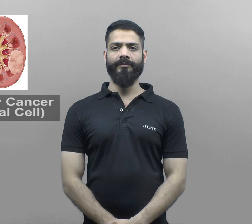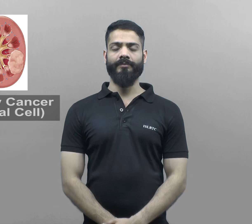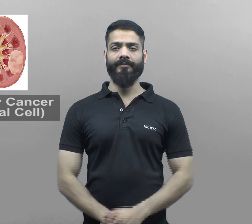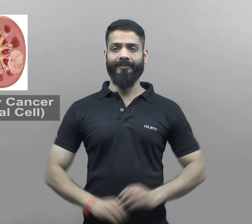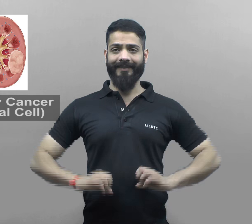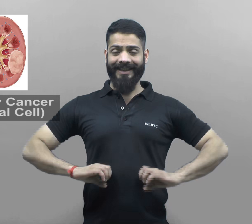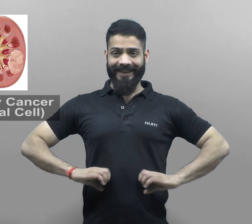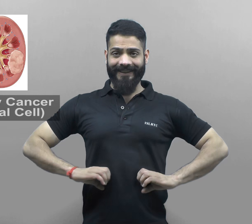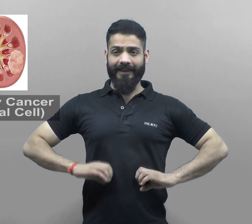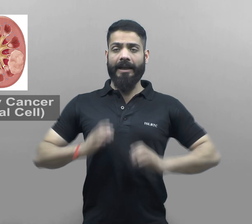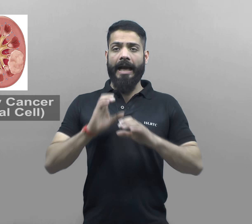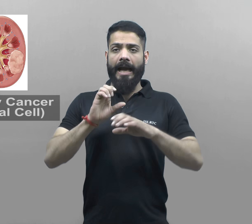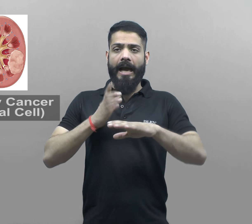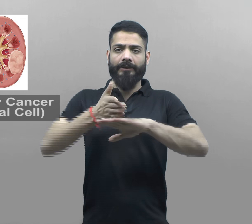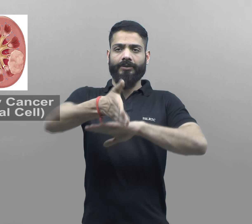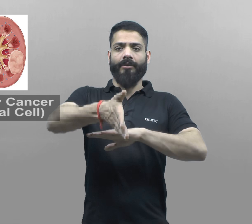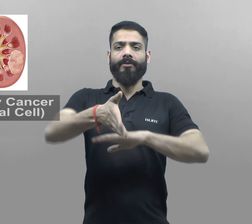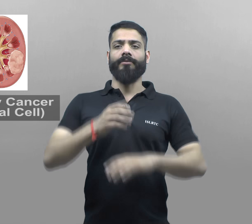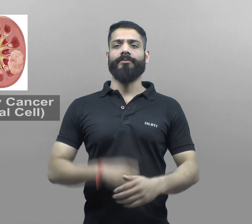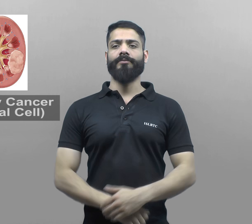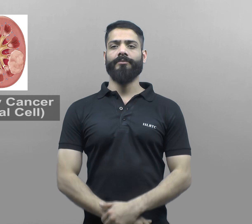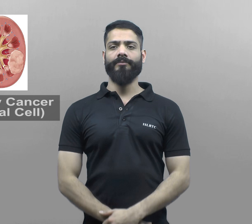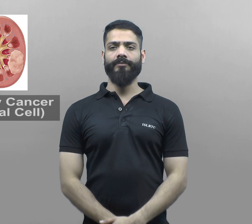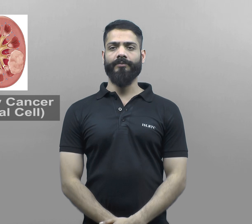Kidney Cancer (Renal Cell)